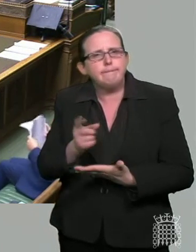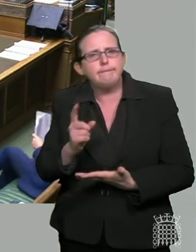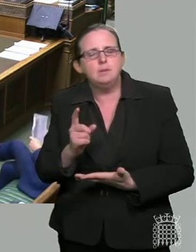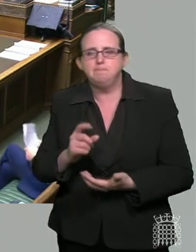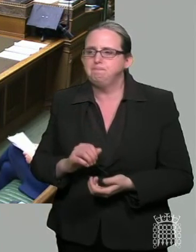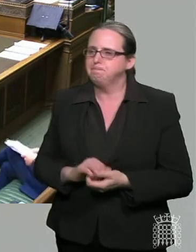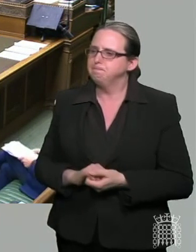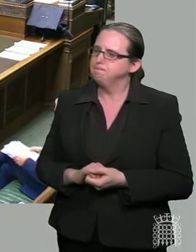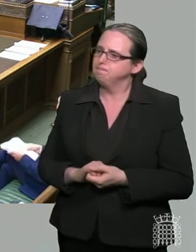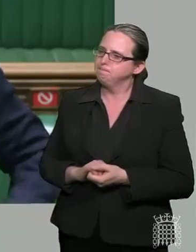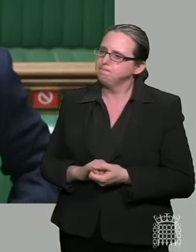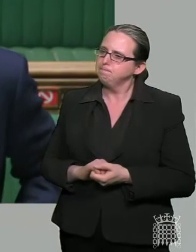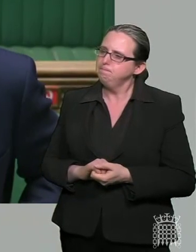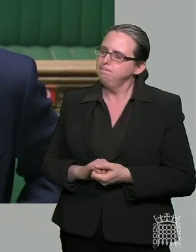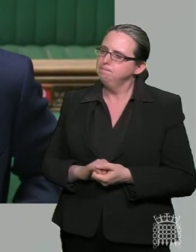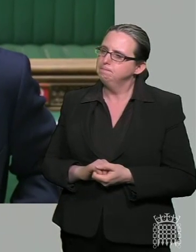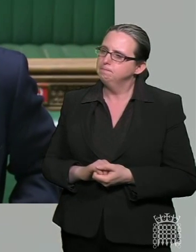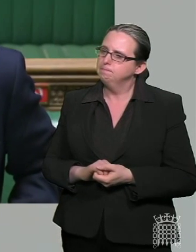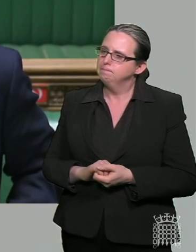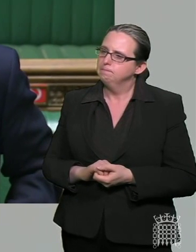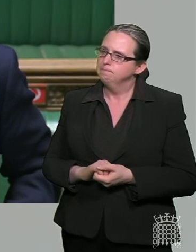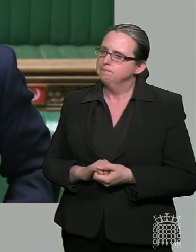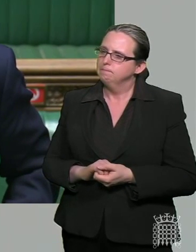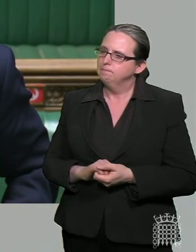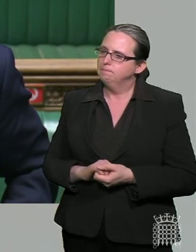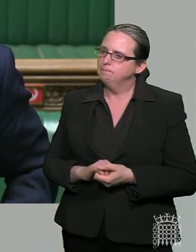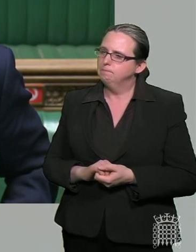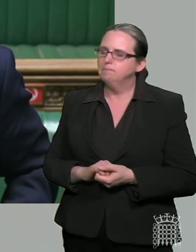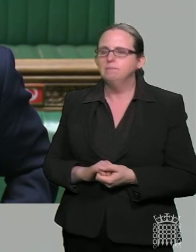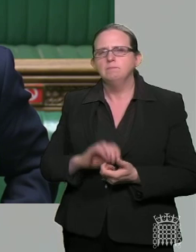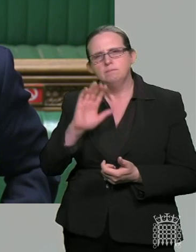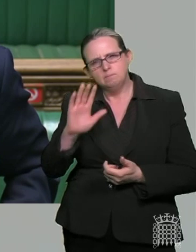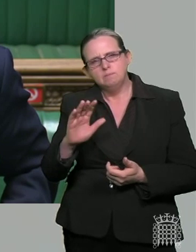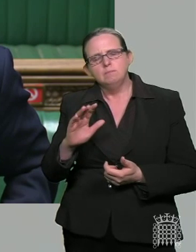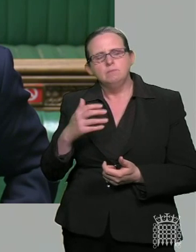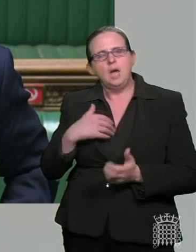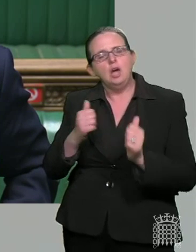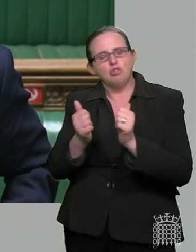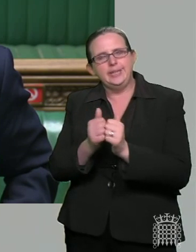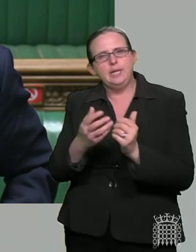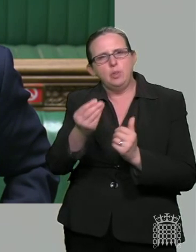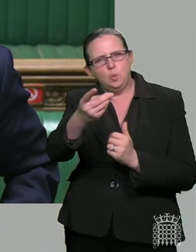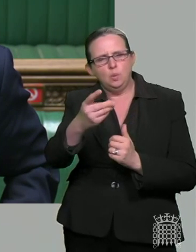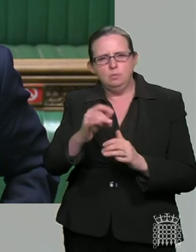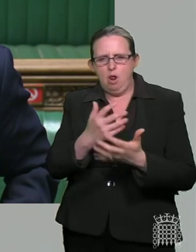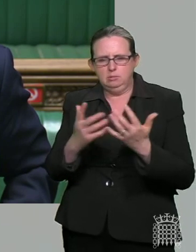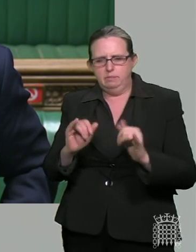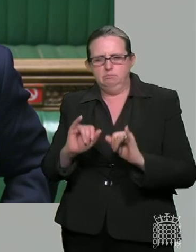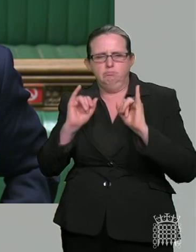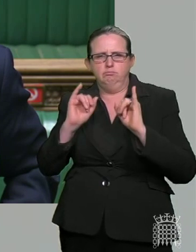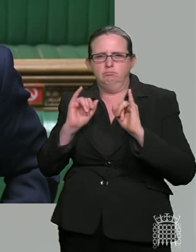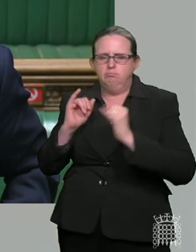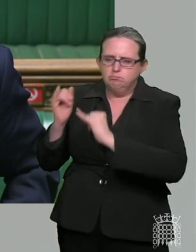I share the right honourable and learned Gentleman’s horror at the outbreak of antisemitic incidents.